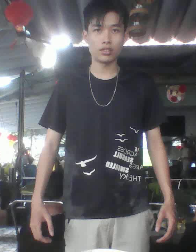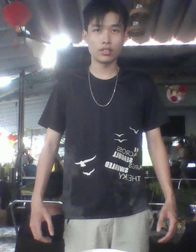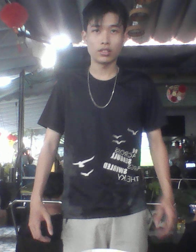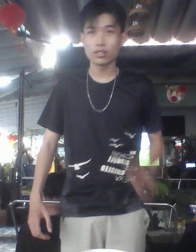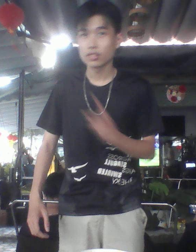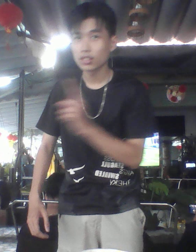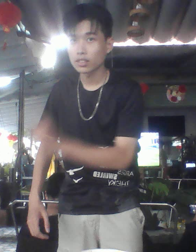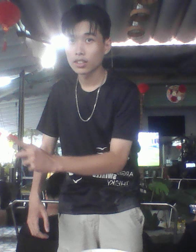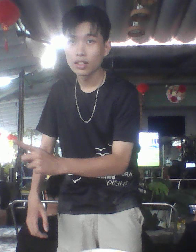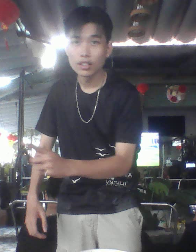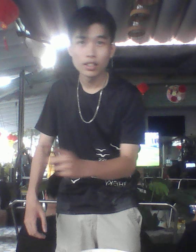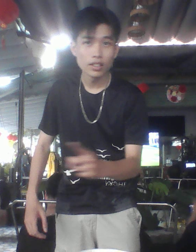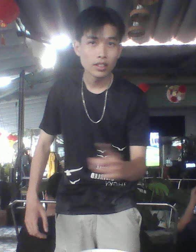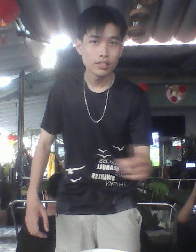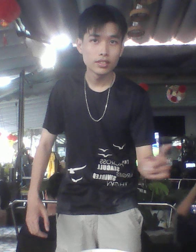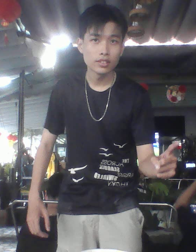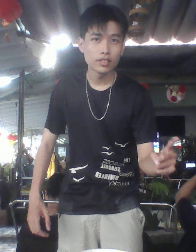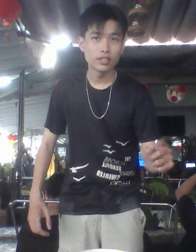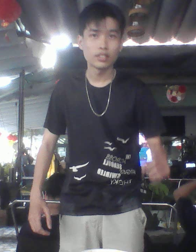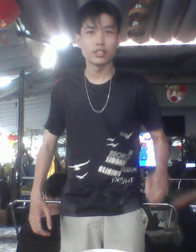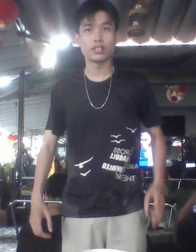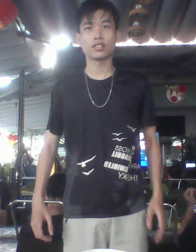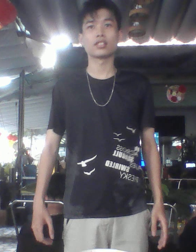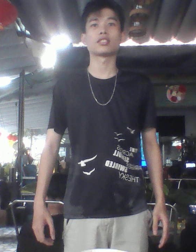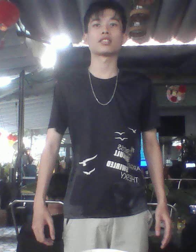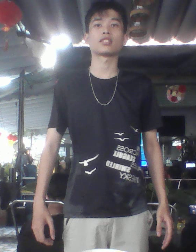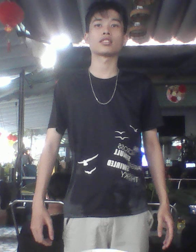cac ban